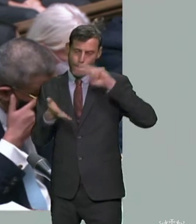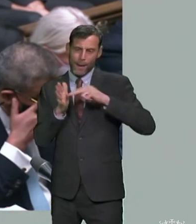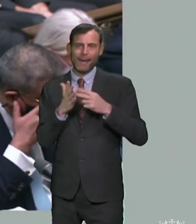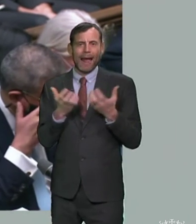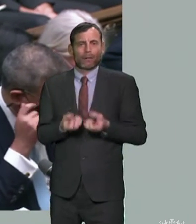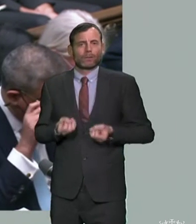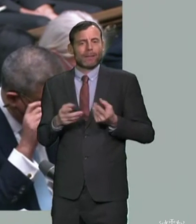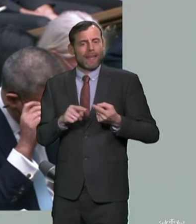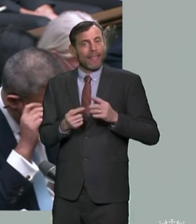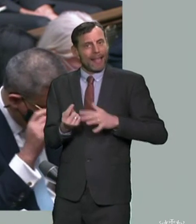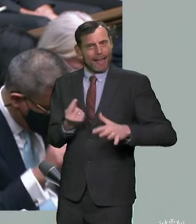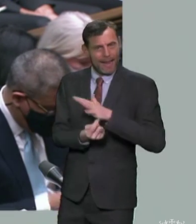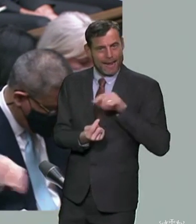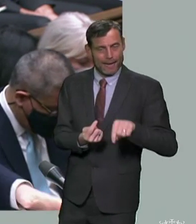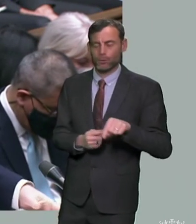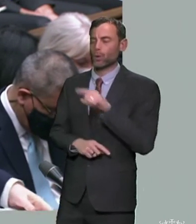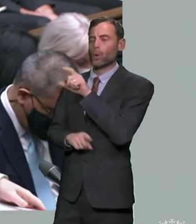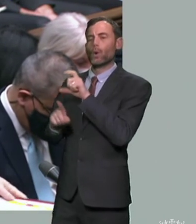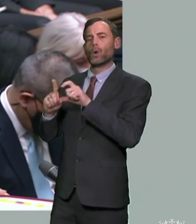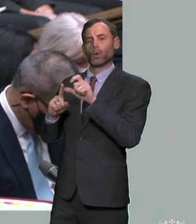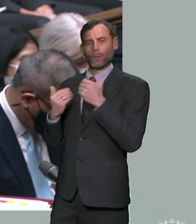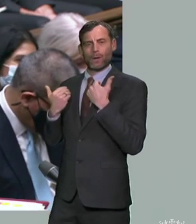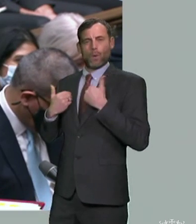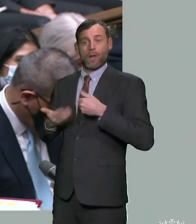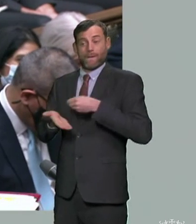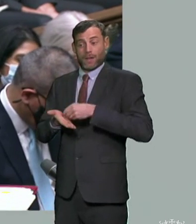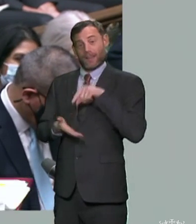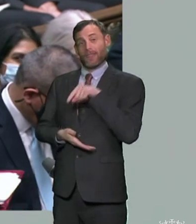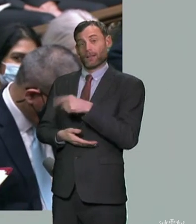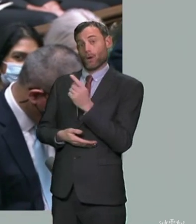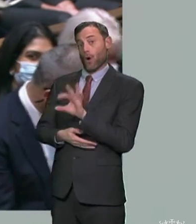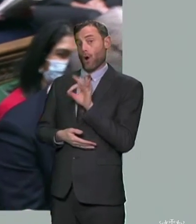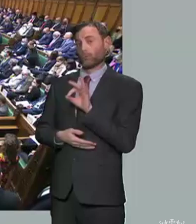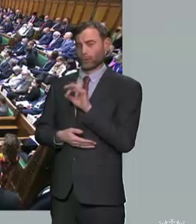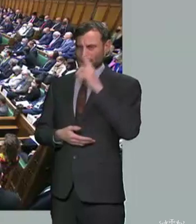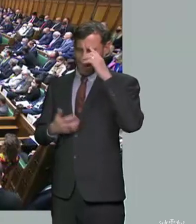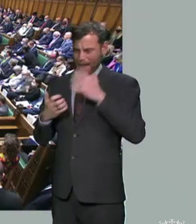The community wealth fund that my hon. Friend proposes is certainly an option and I thank him very much.